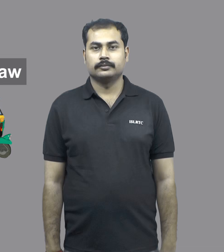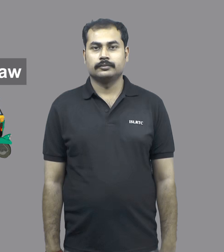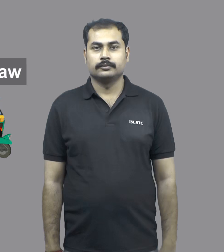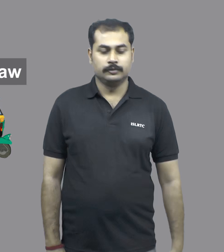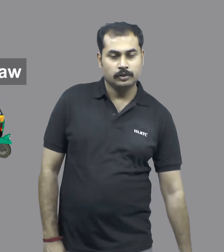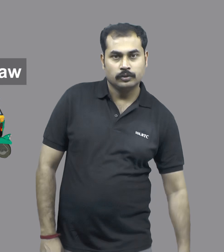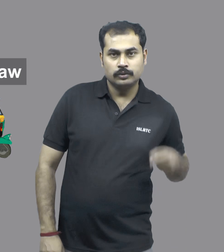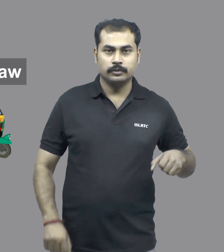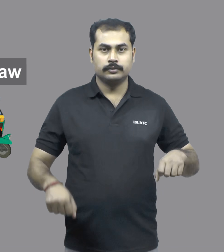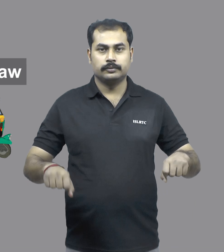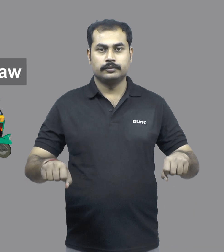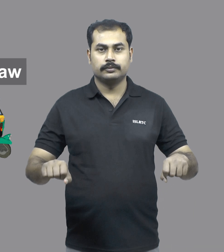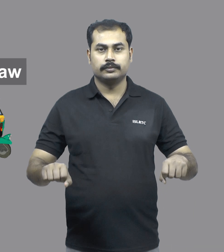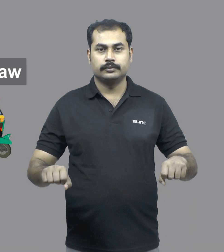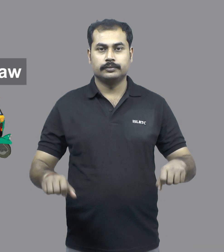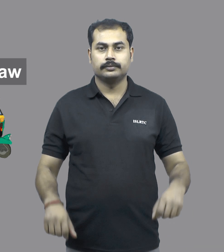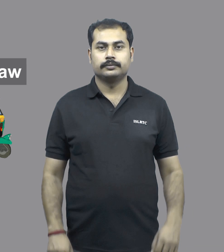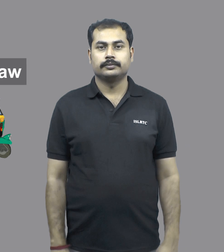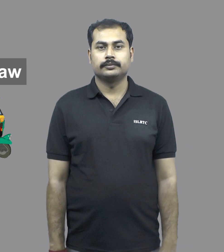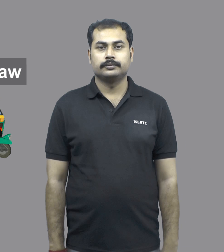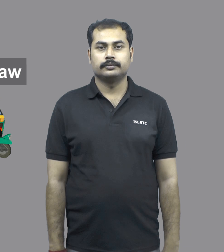Autorickshaw